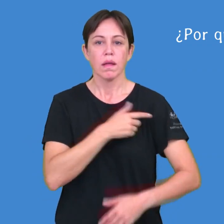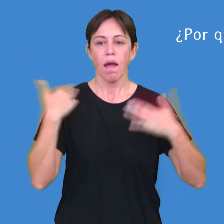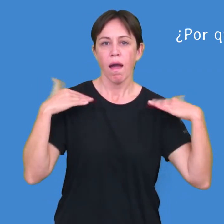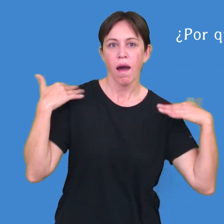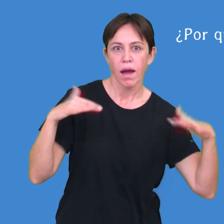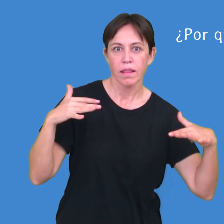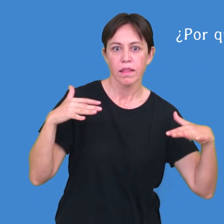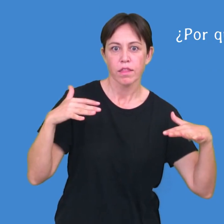ejercicio